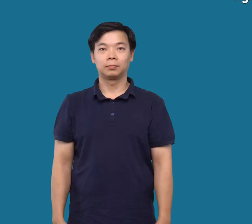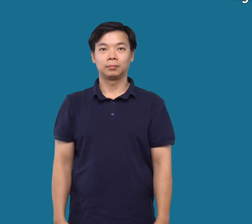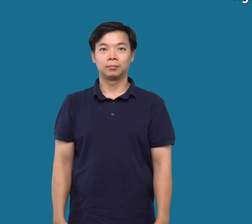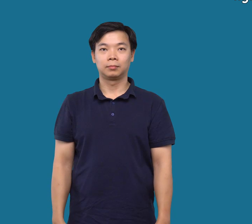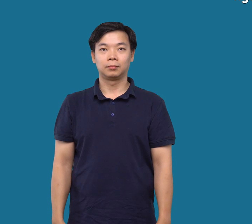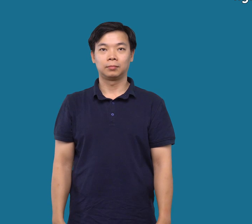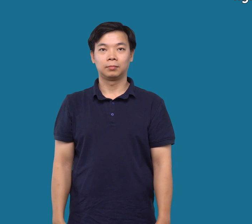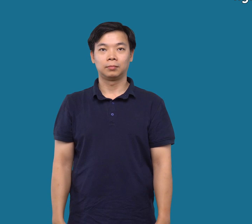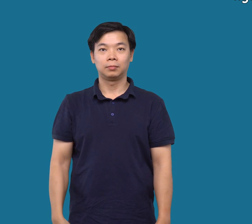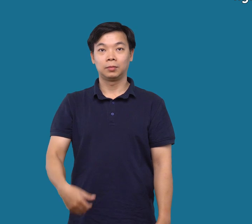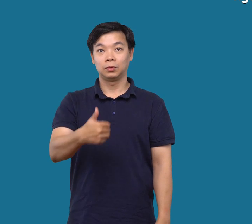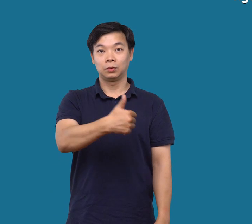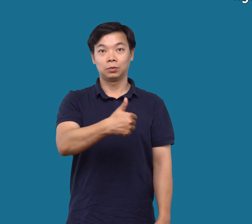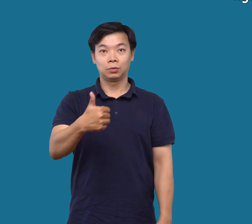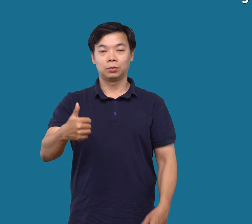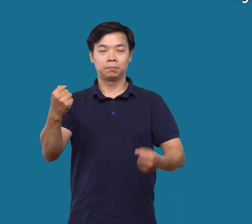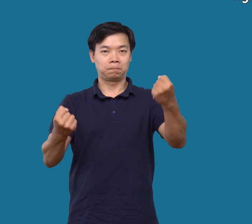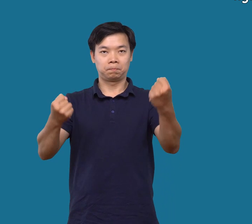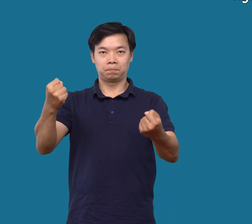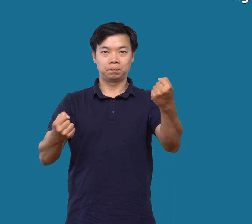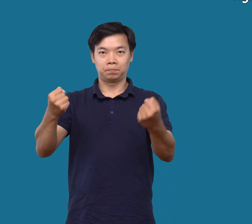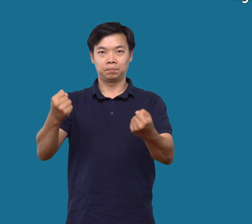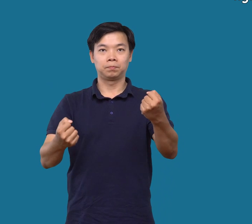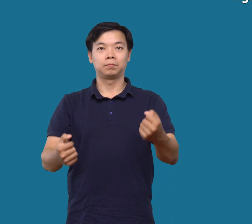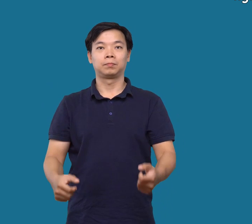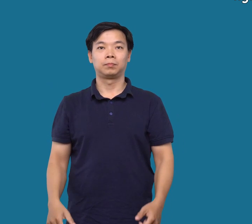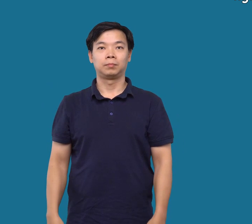người lái xe (ô tô)